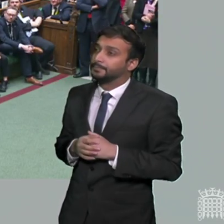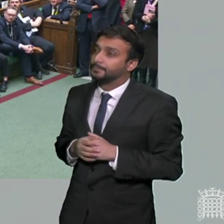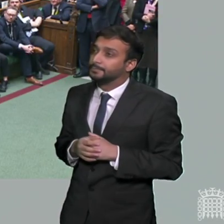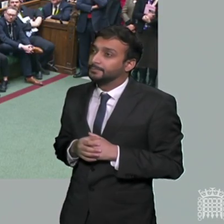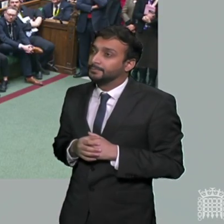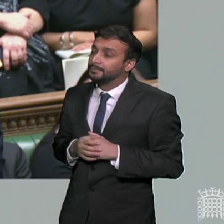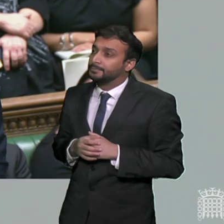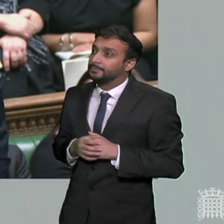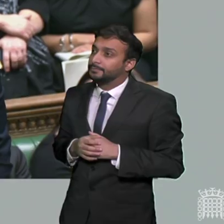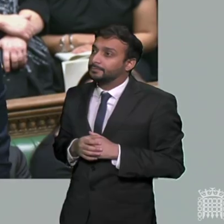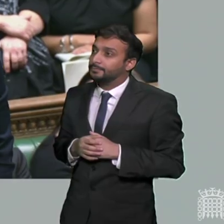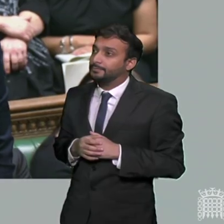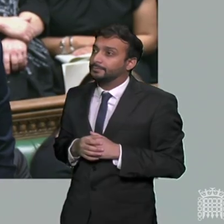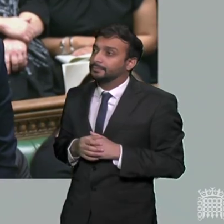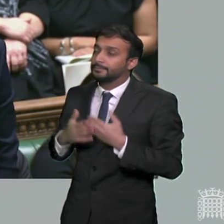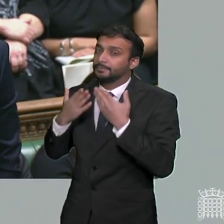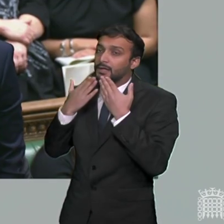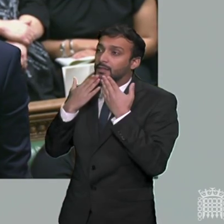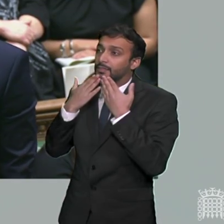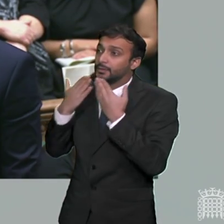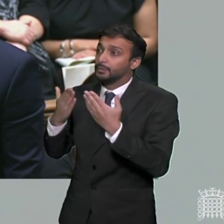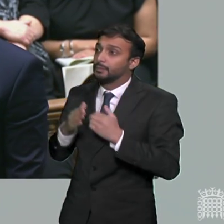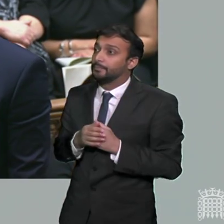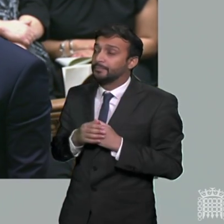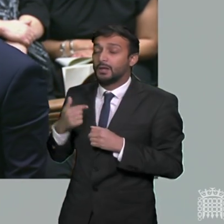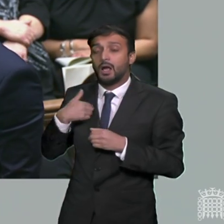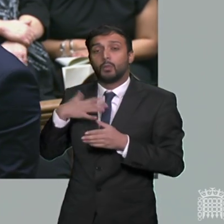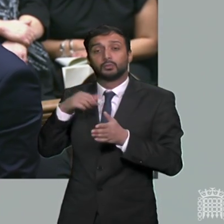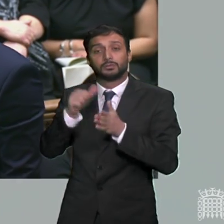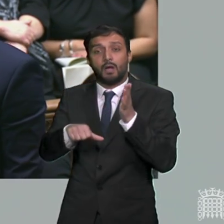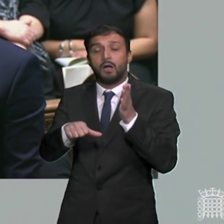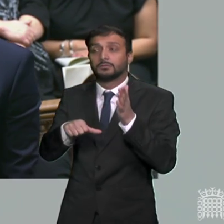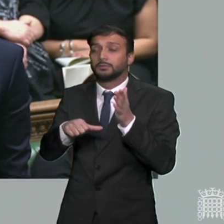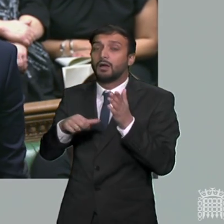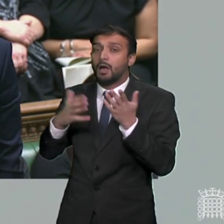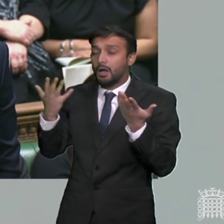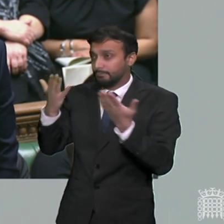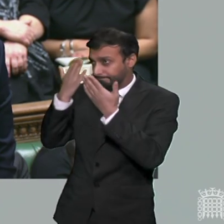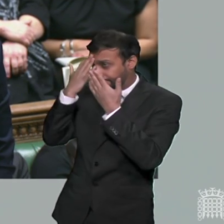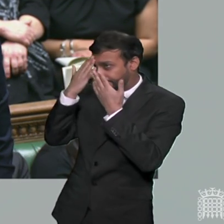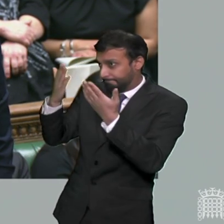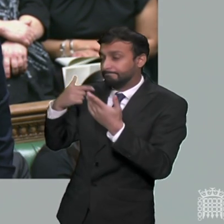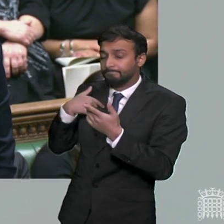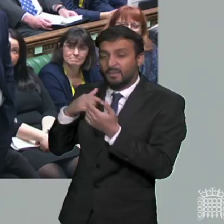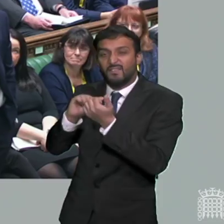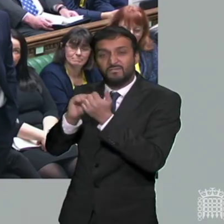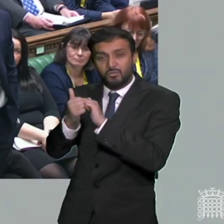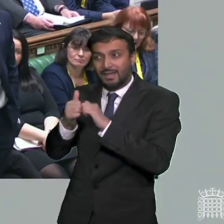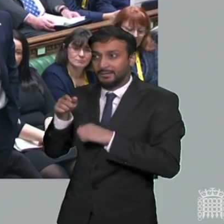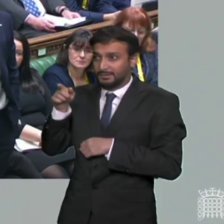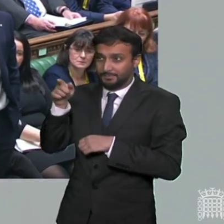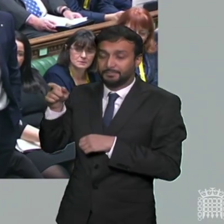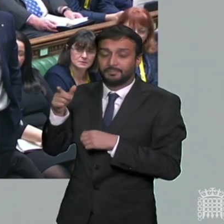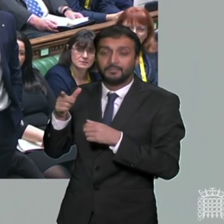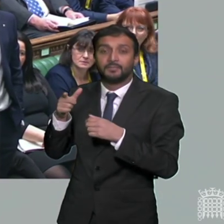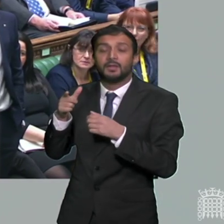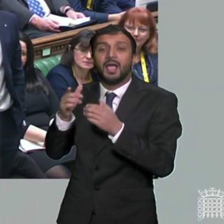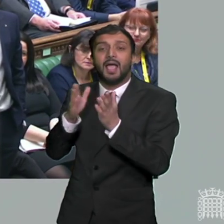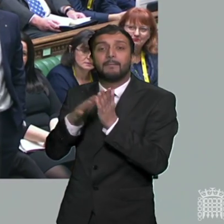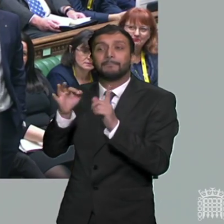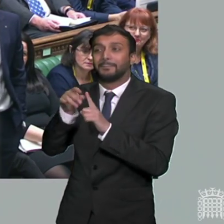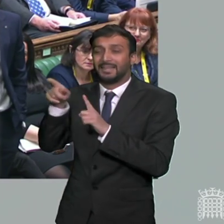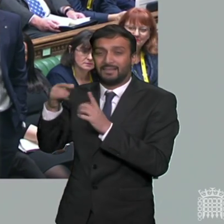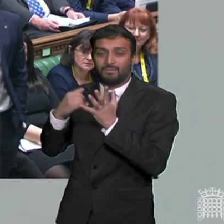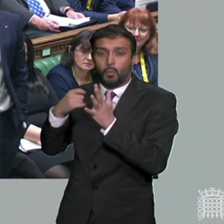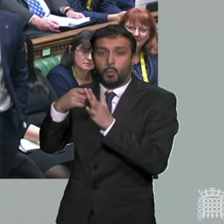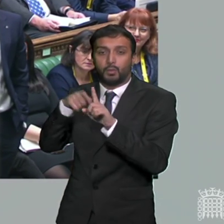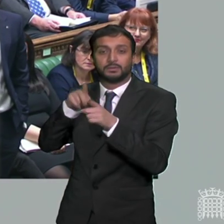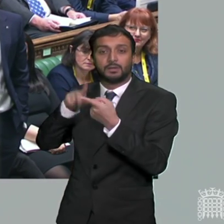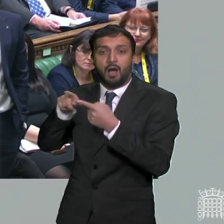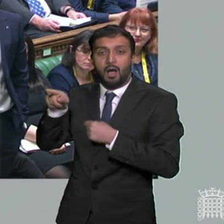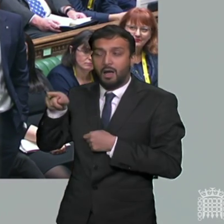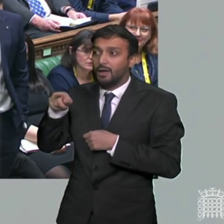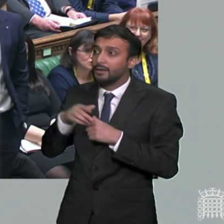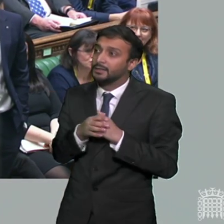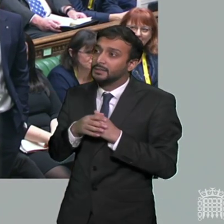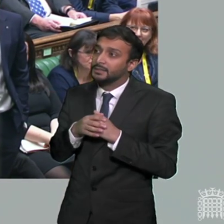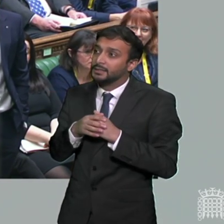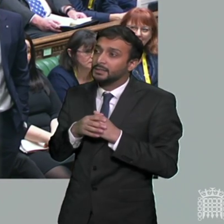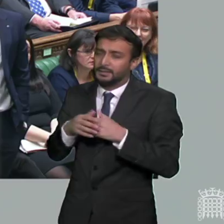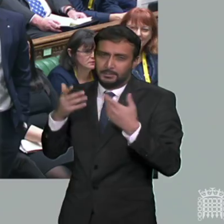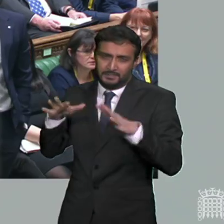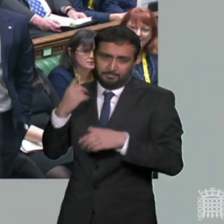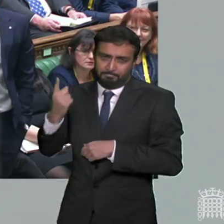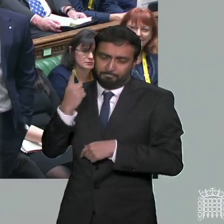Thank you, Mr Speaker. I begin by paying tribute to my colleague and right honourable Friend the Member for Ross, Skye and Lochaber, who has served us with diligence and duty for the last five years.